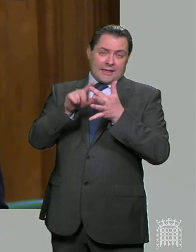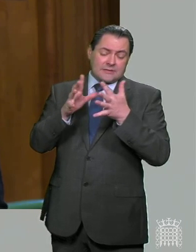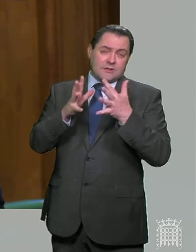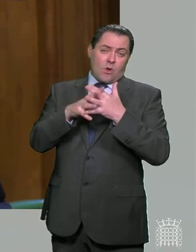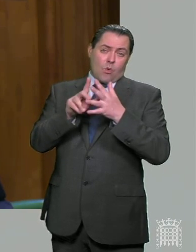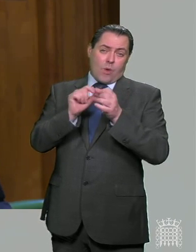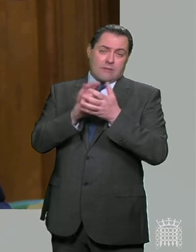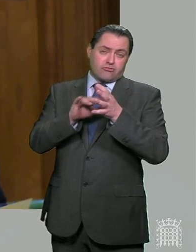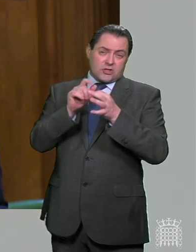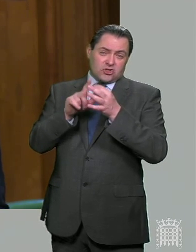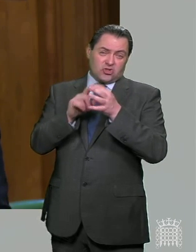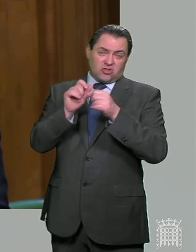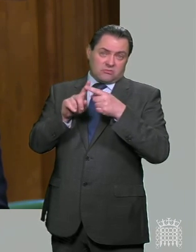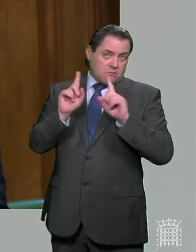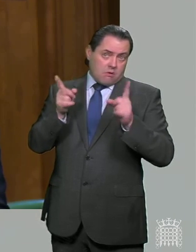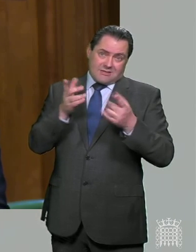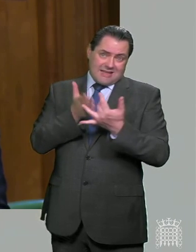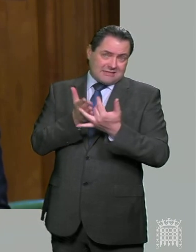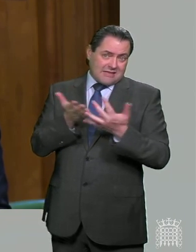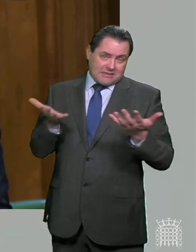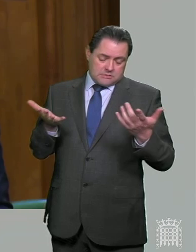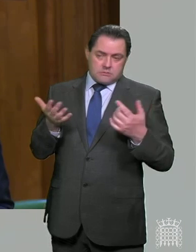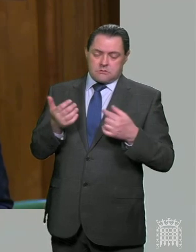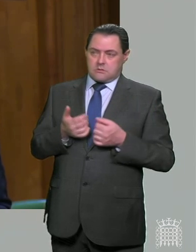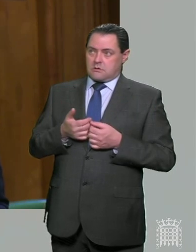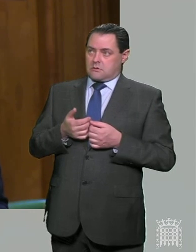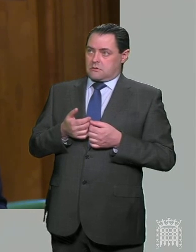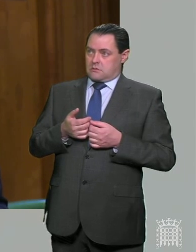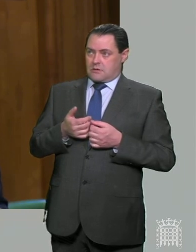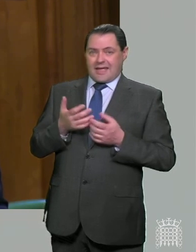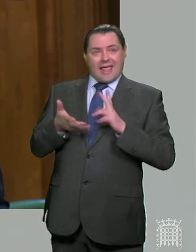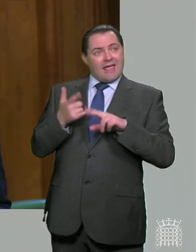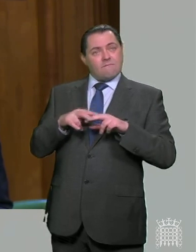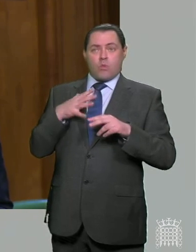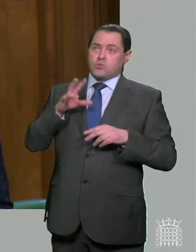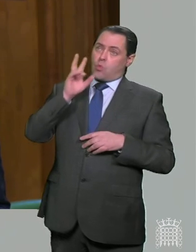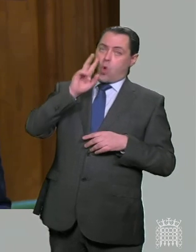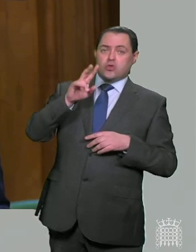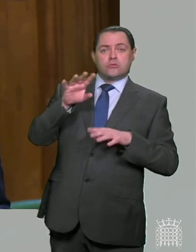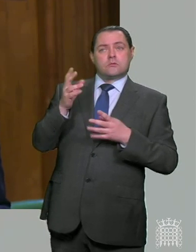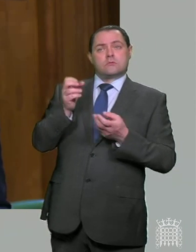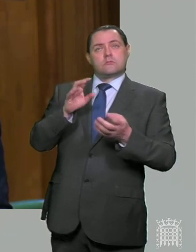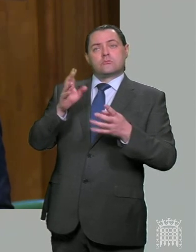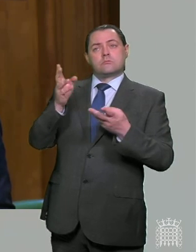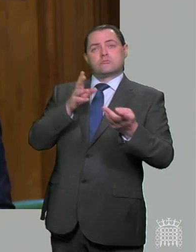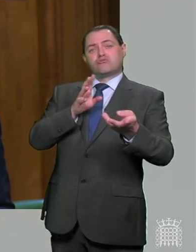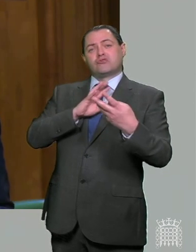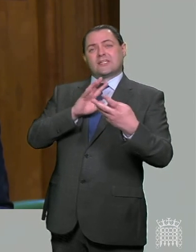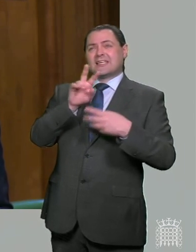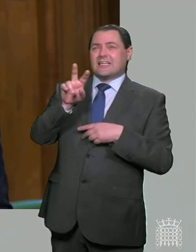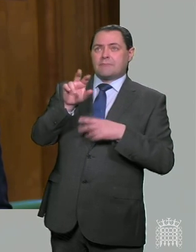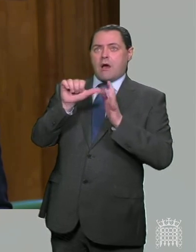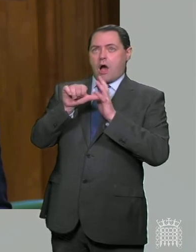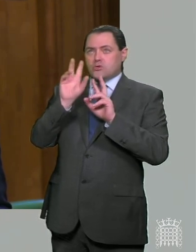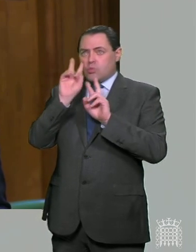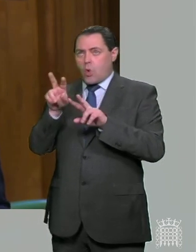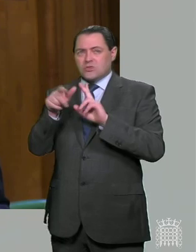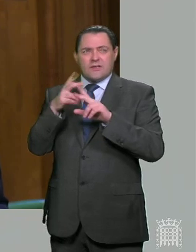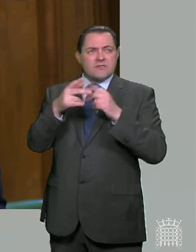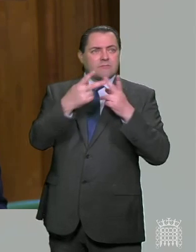While this question is essential viewing, my constituents may struggle to watch it streaming at home this evening if someone else is catching up on the “MasterChef” final.